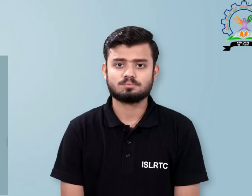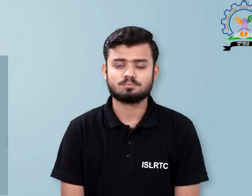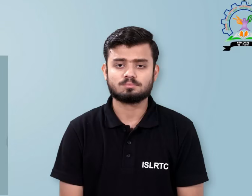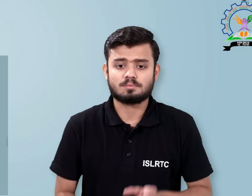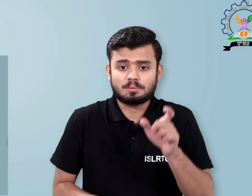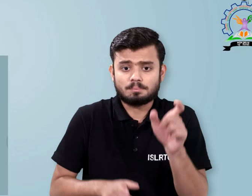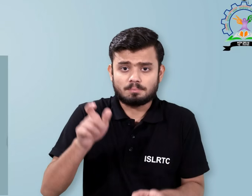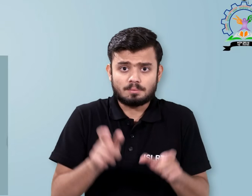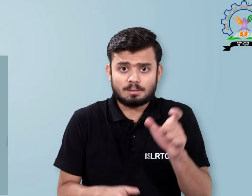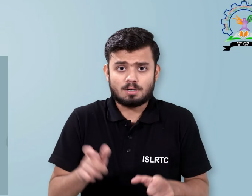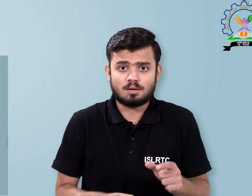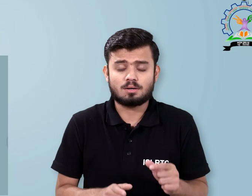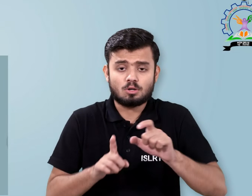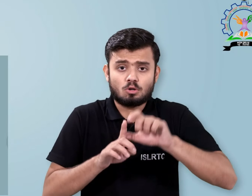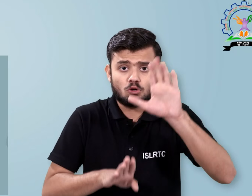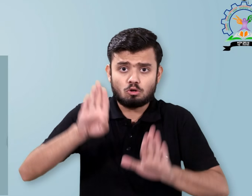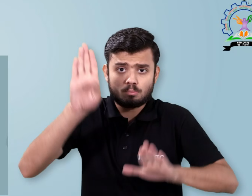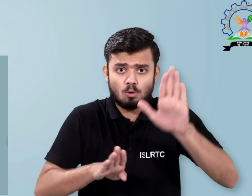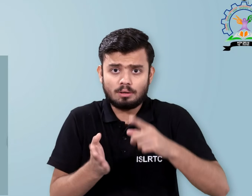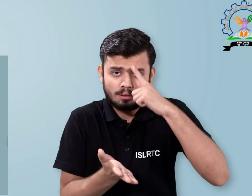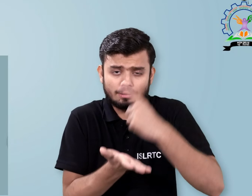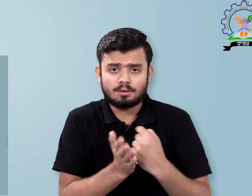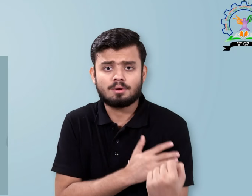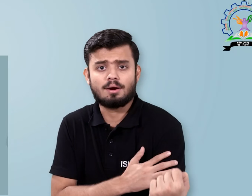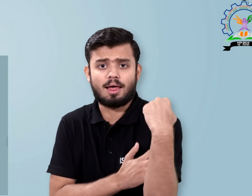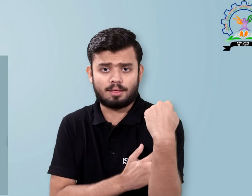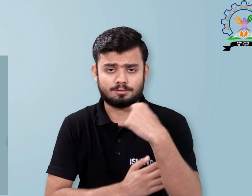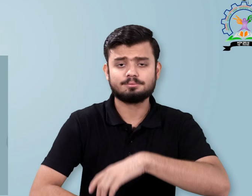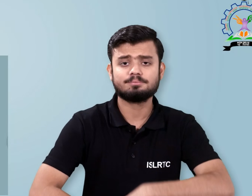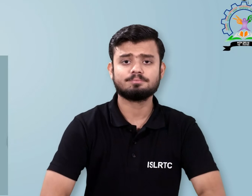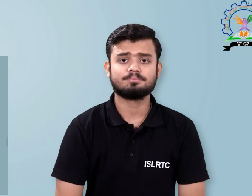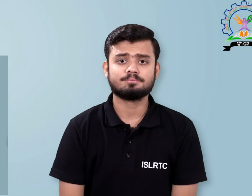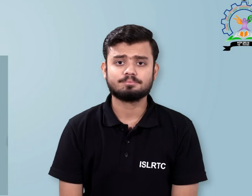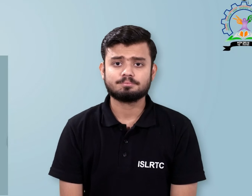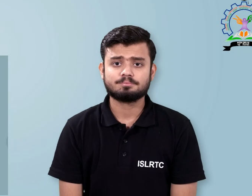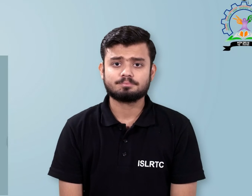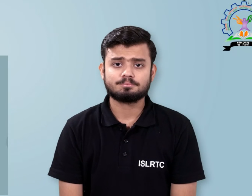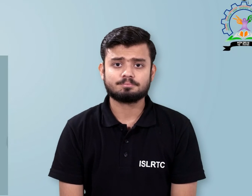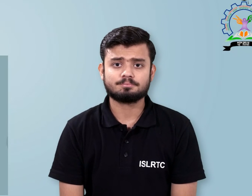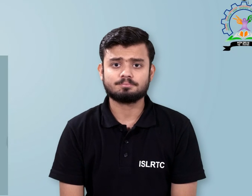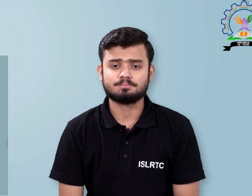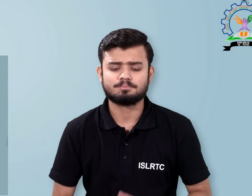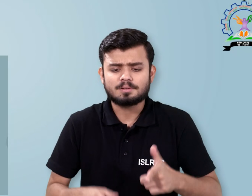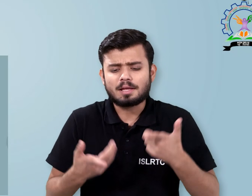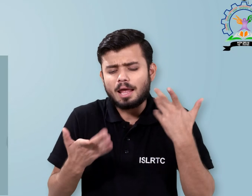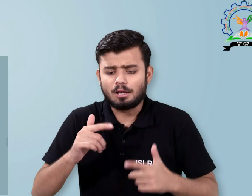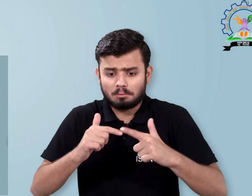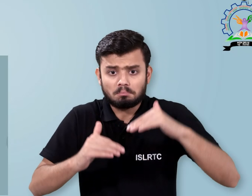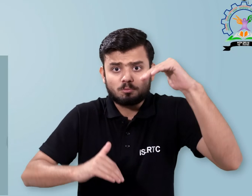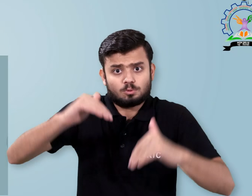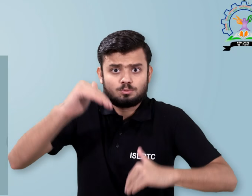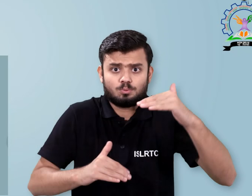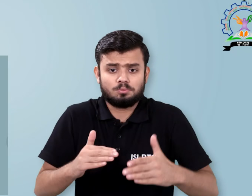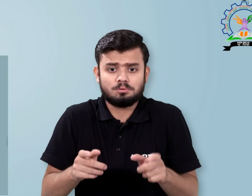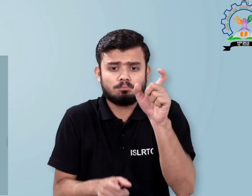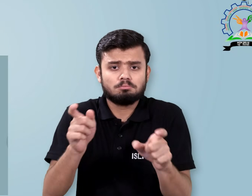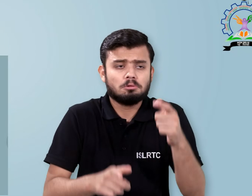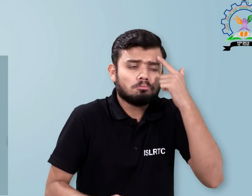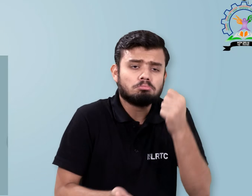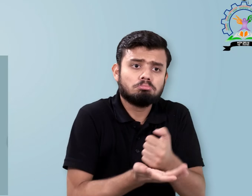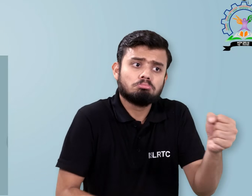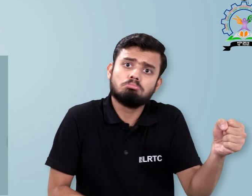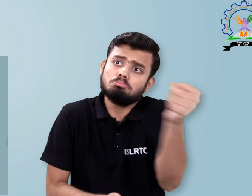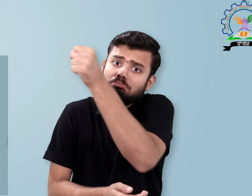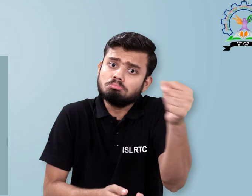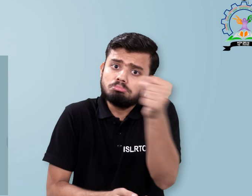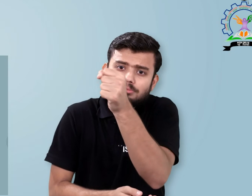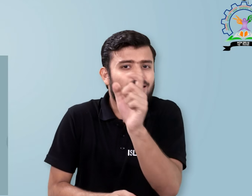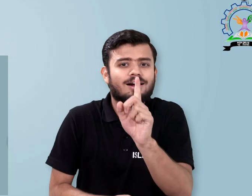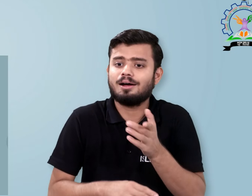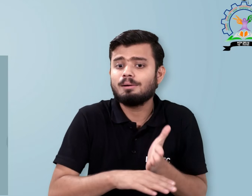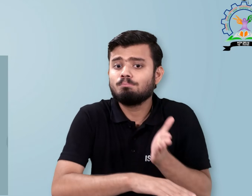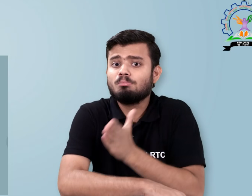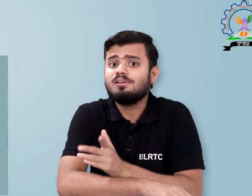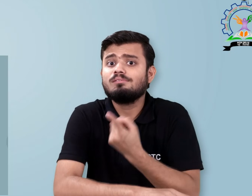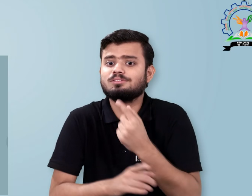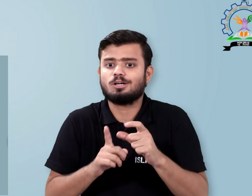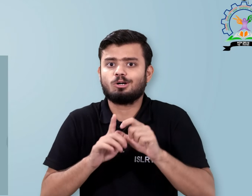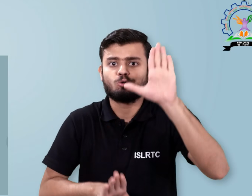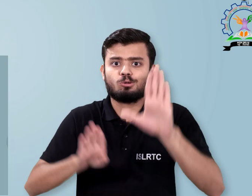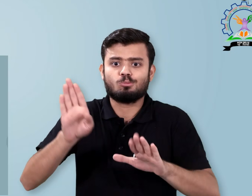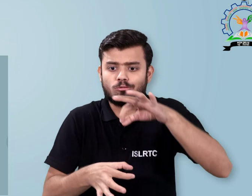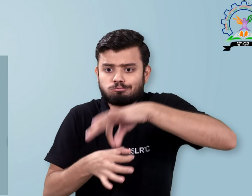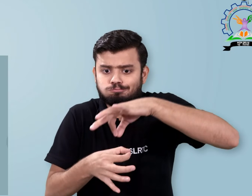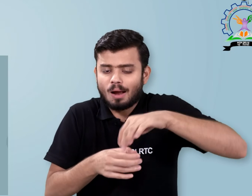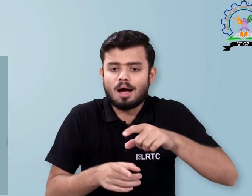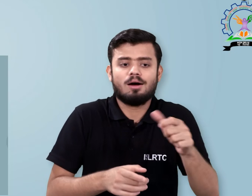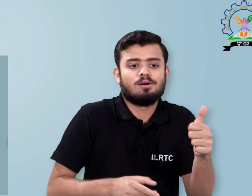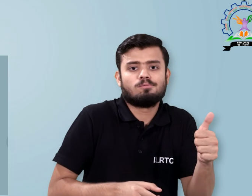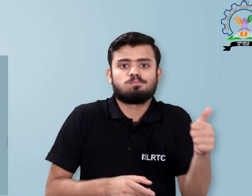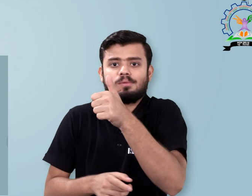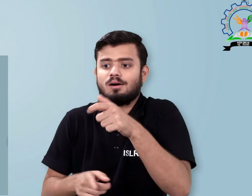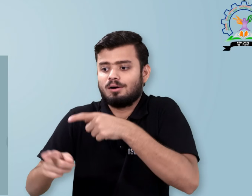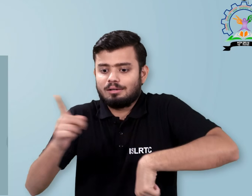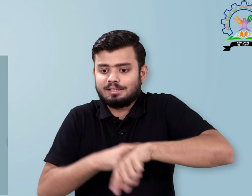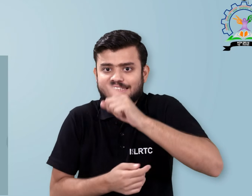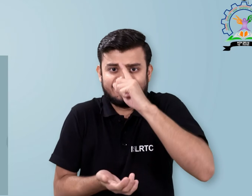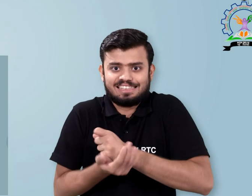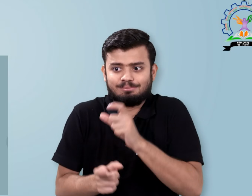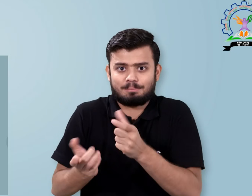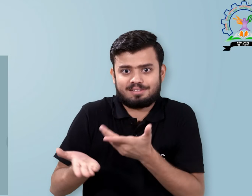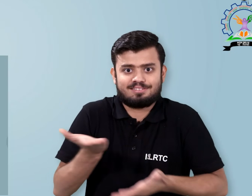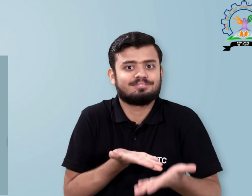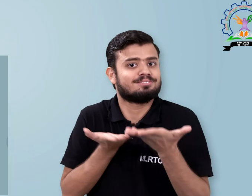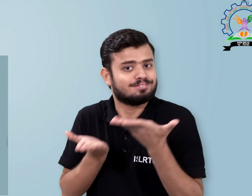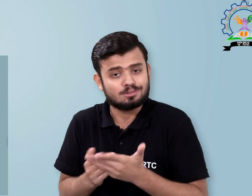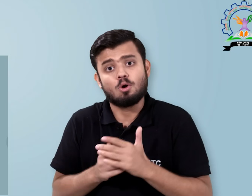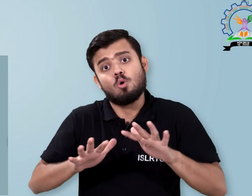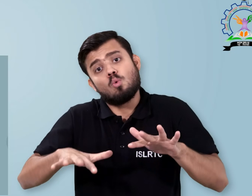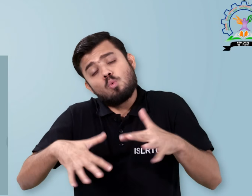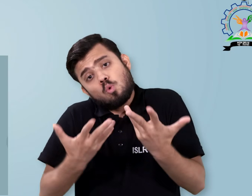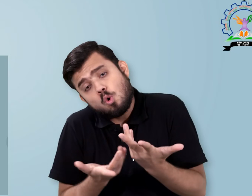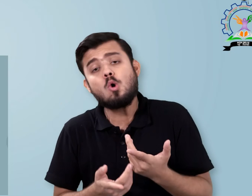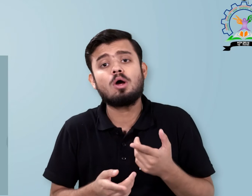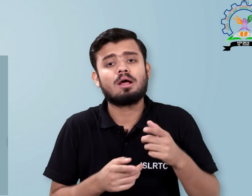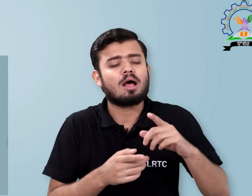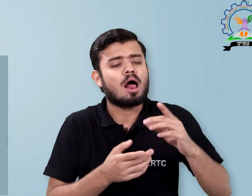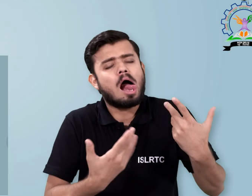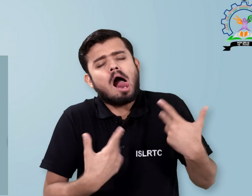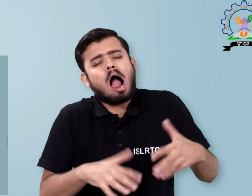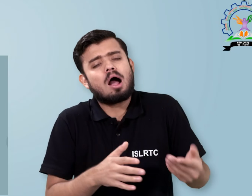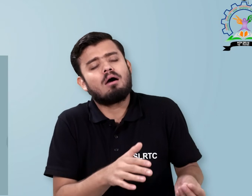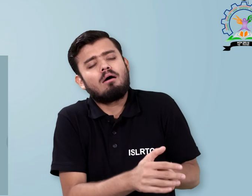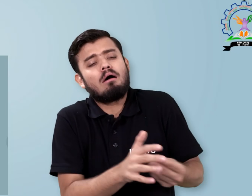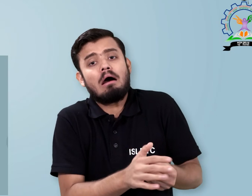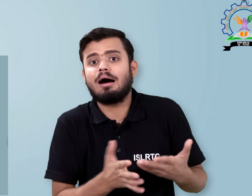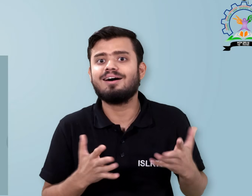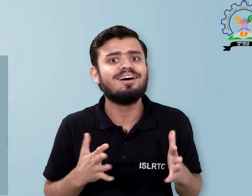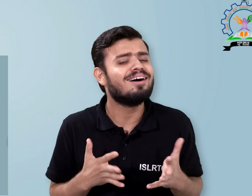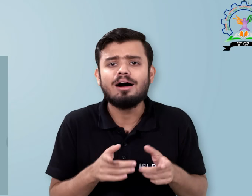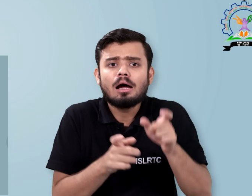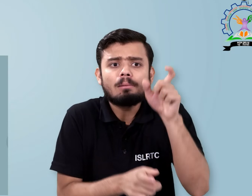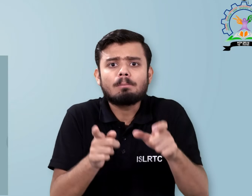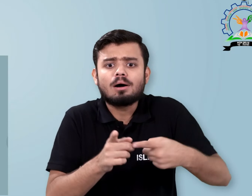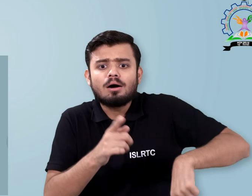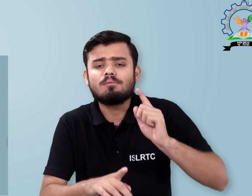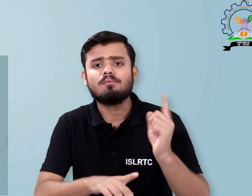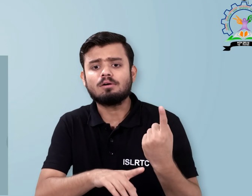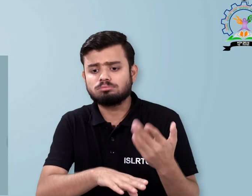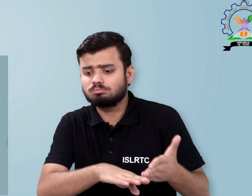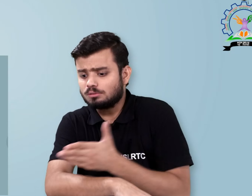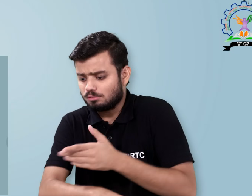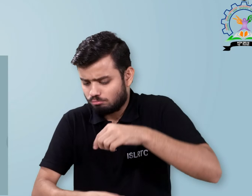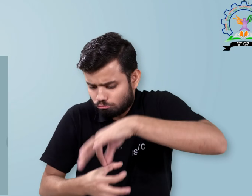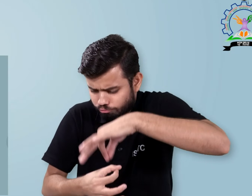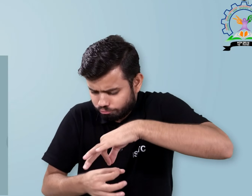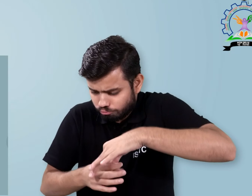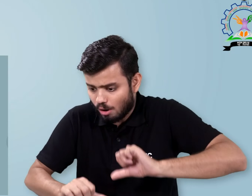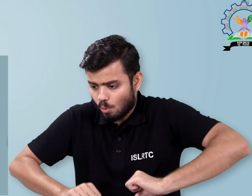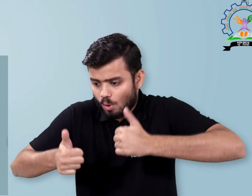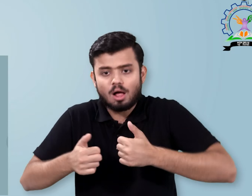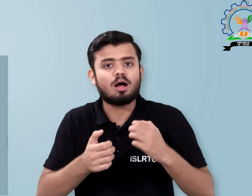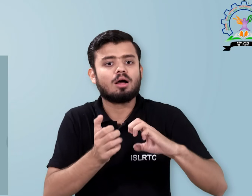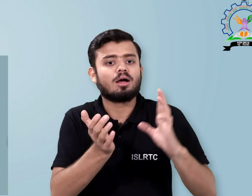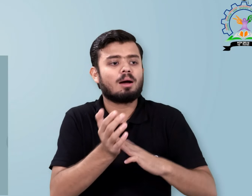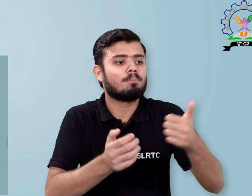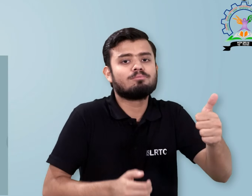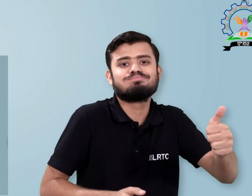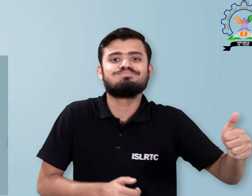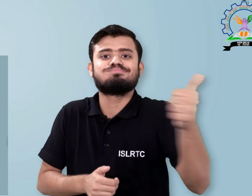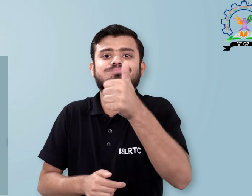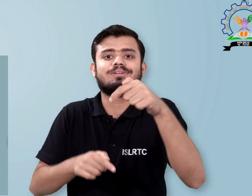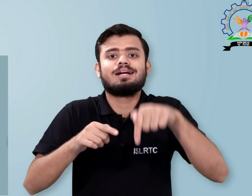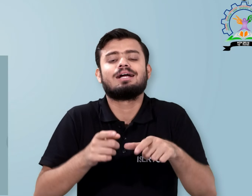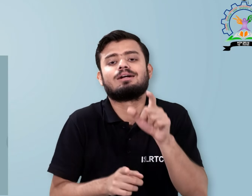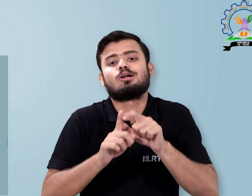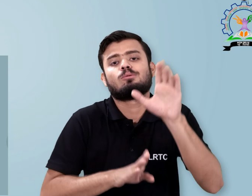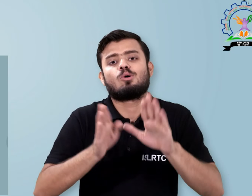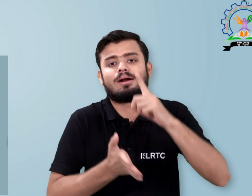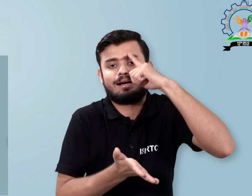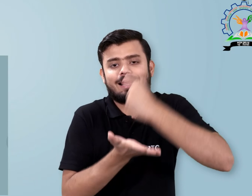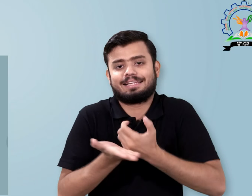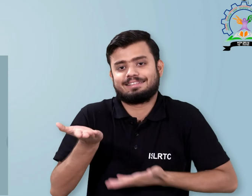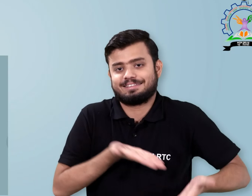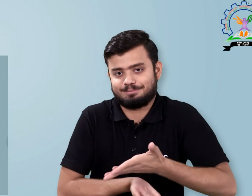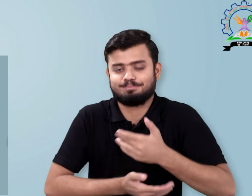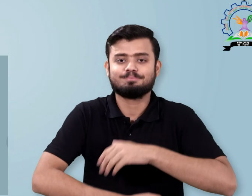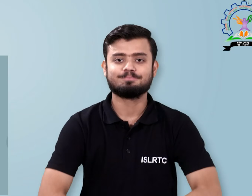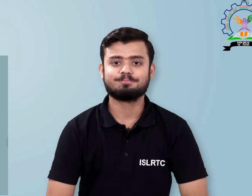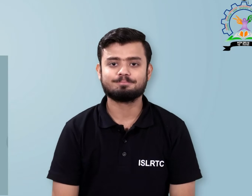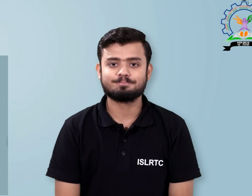Referendum A general vote by the electorate on a single political question.